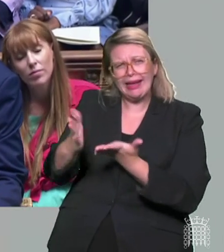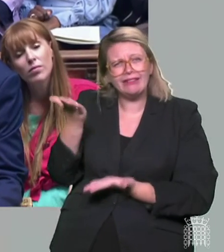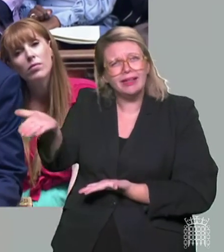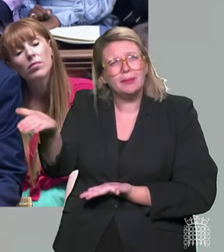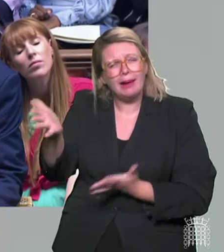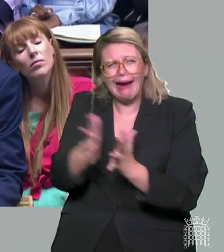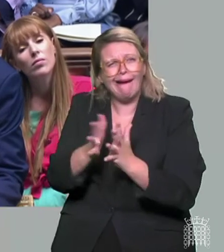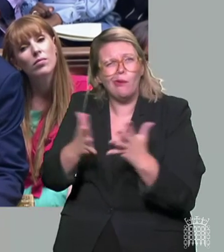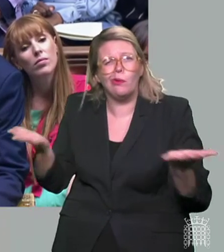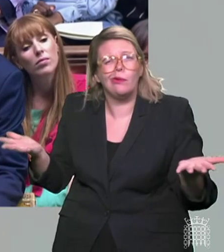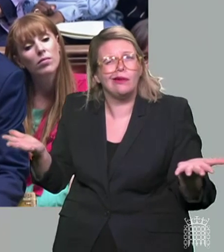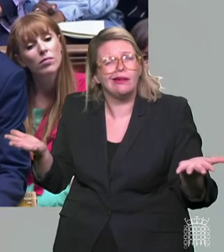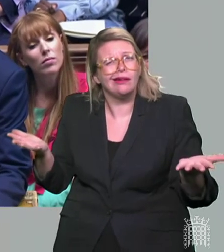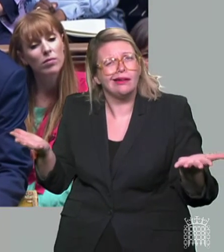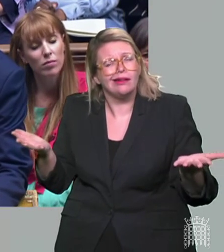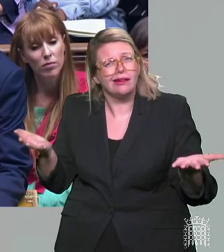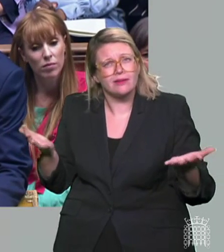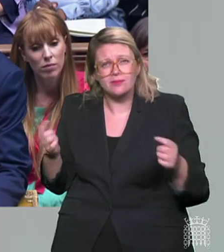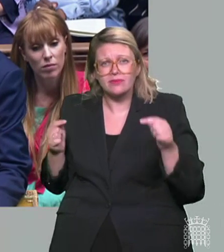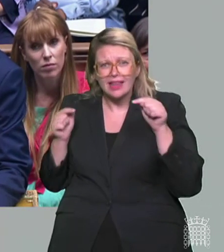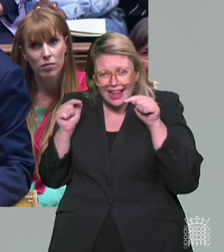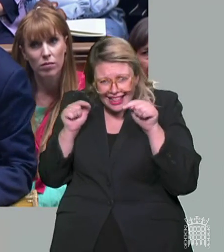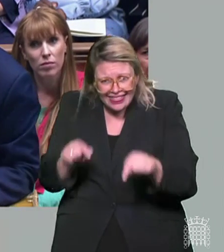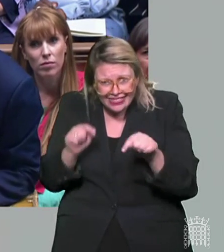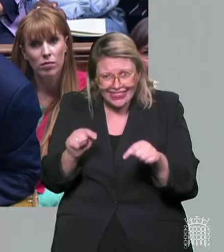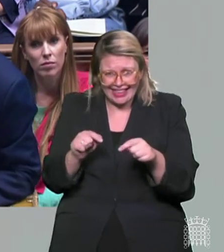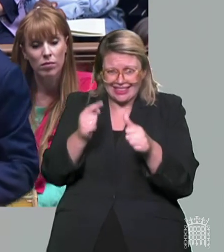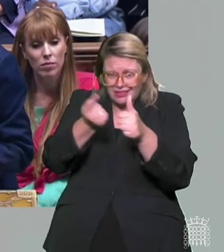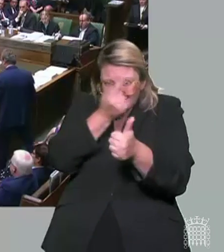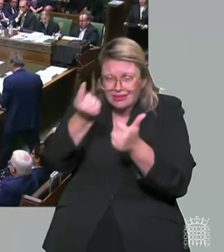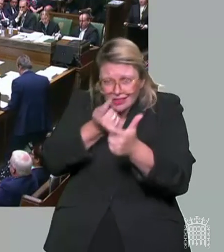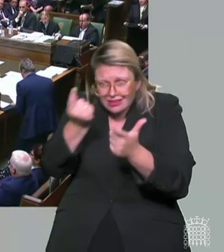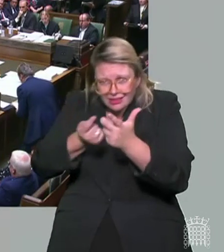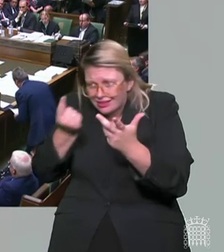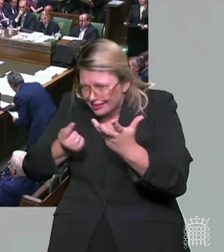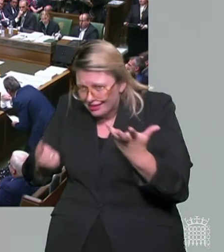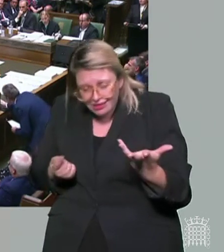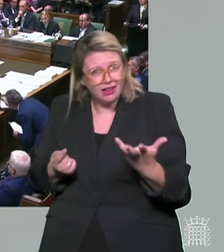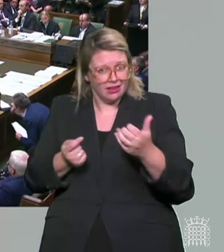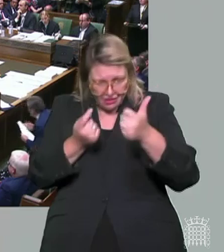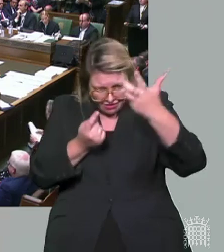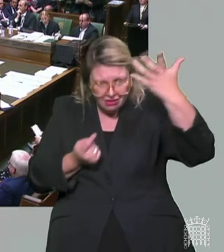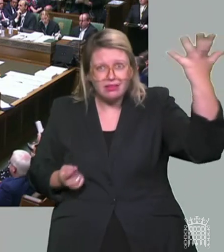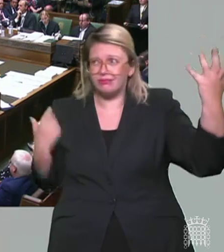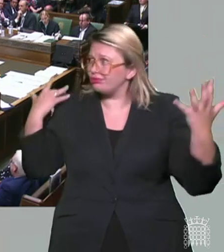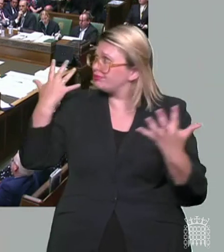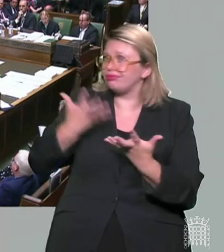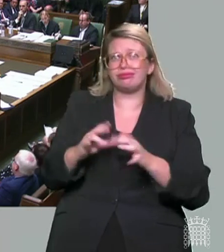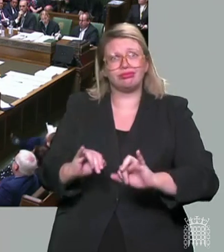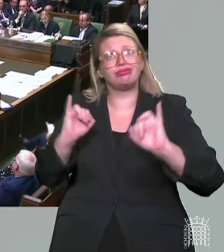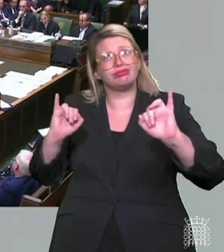Is this not the first recorded case of the sinking ship fleeing the rat?